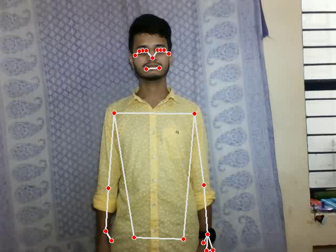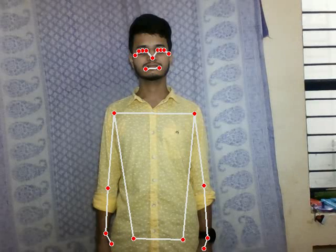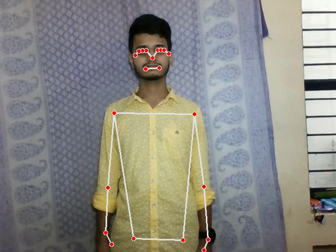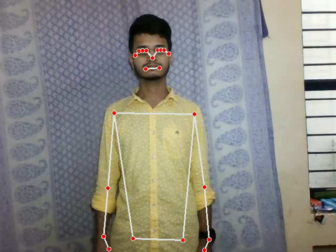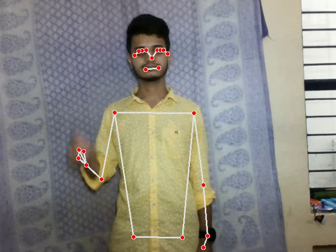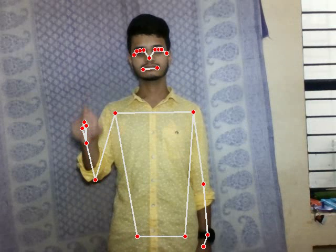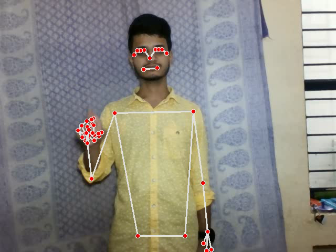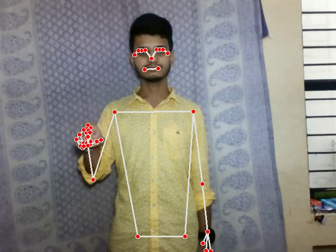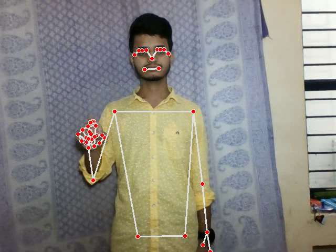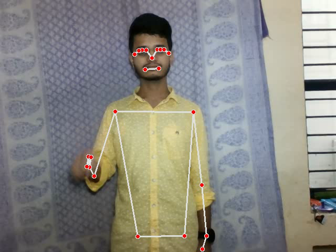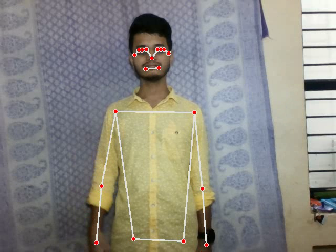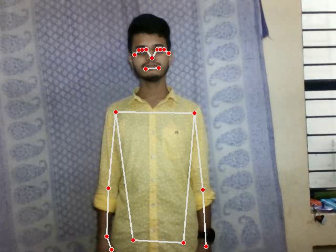need